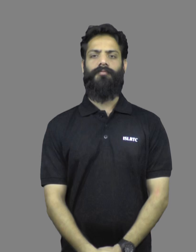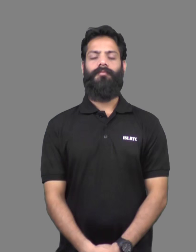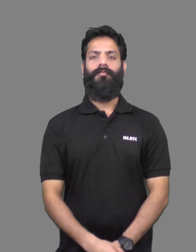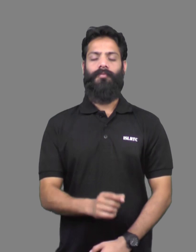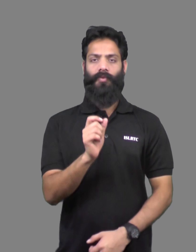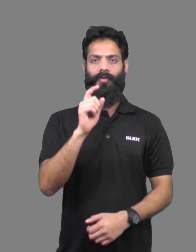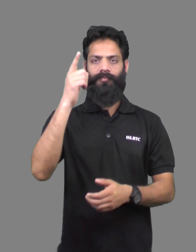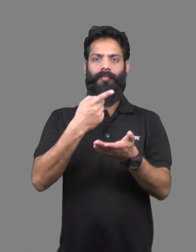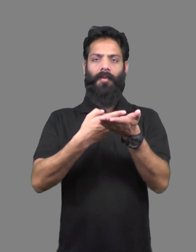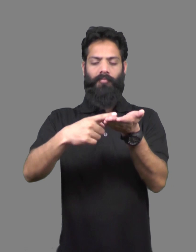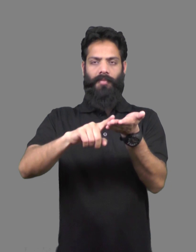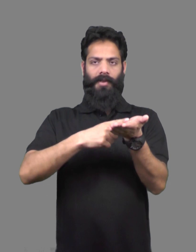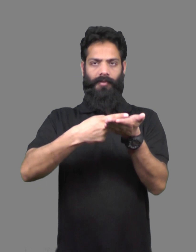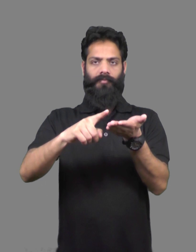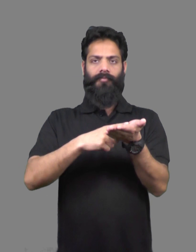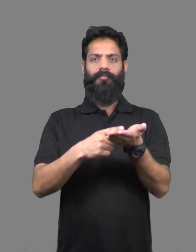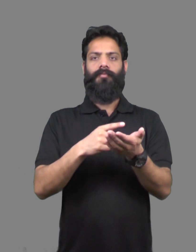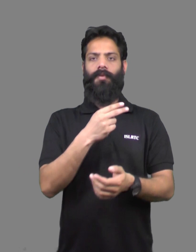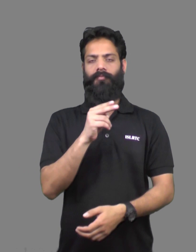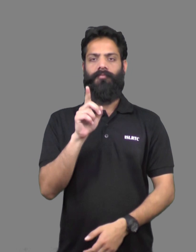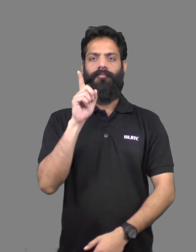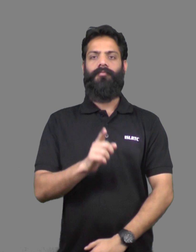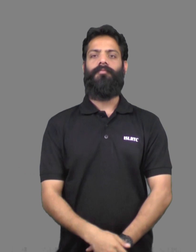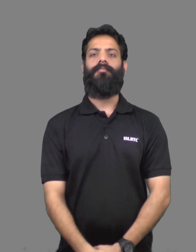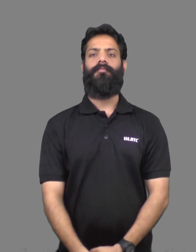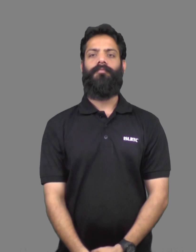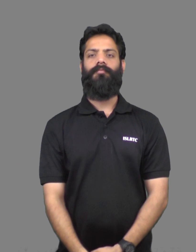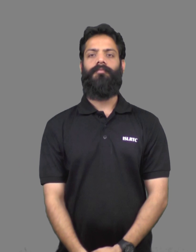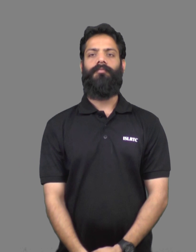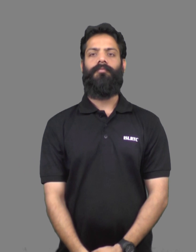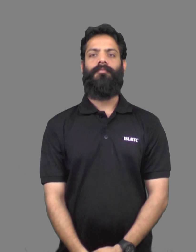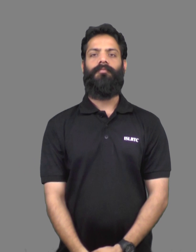Butter